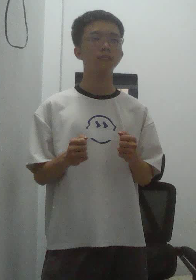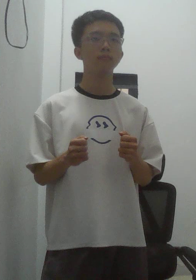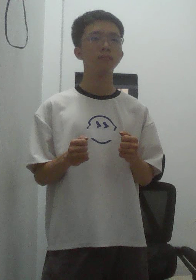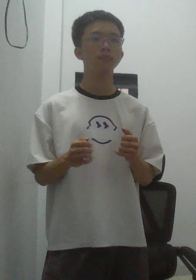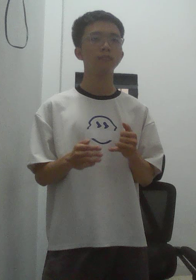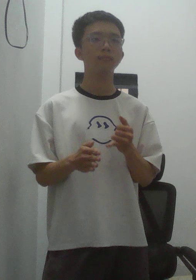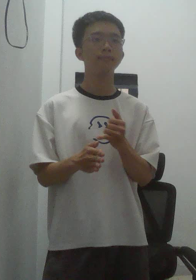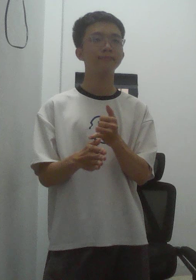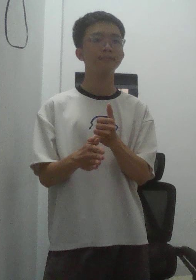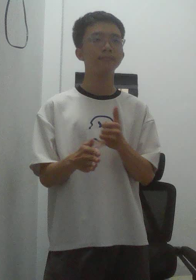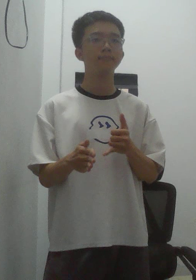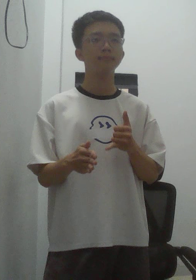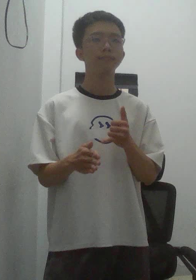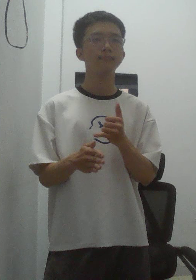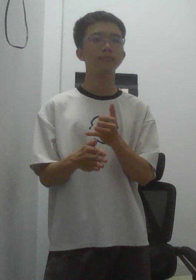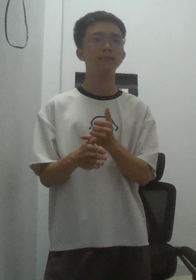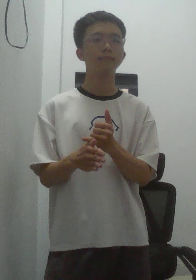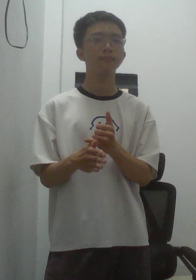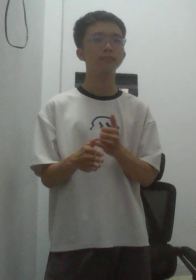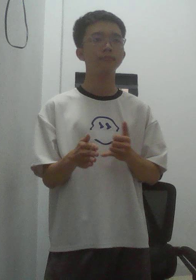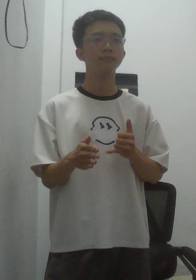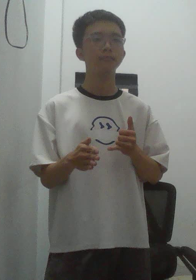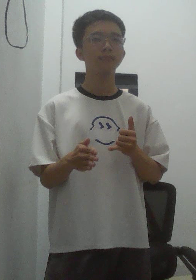cuoi thang